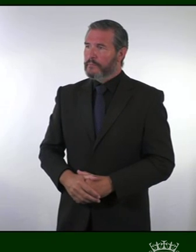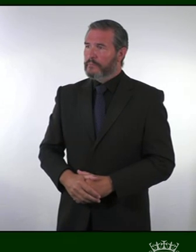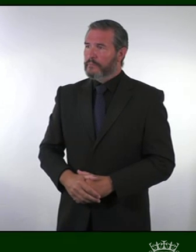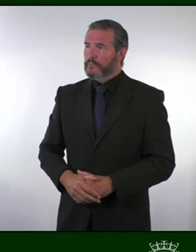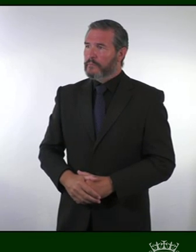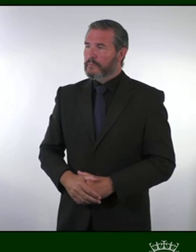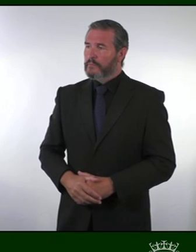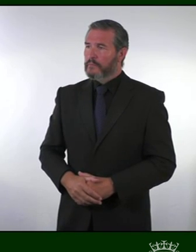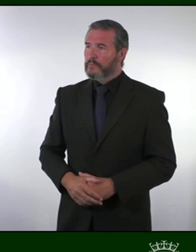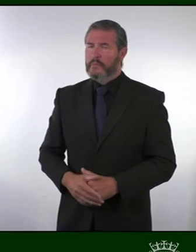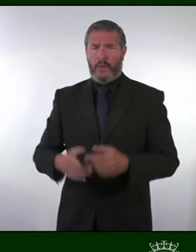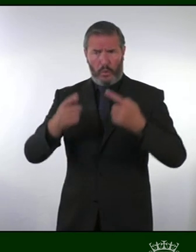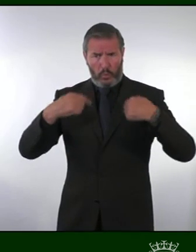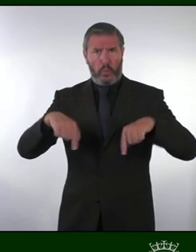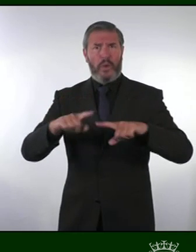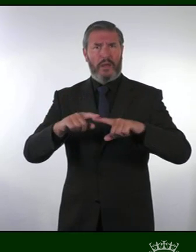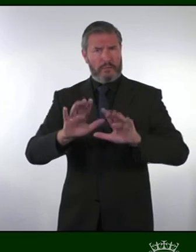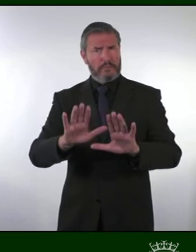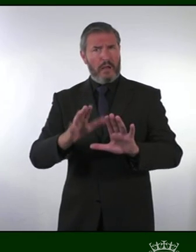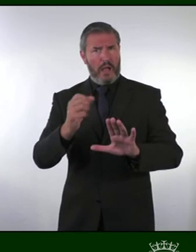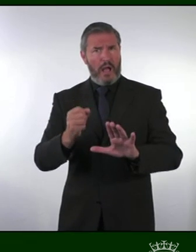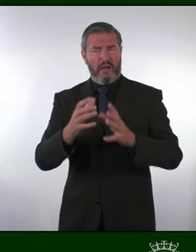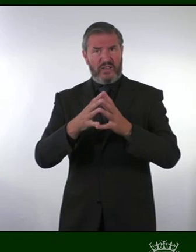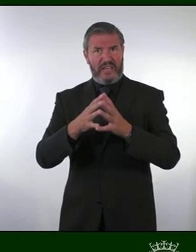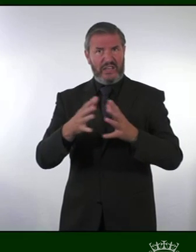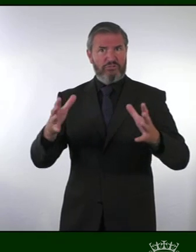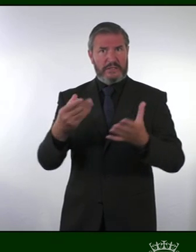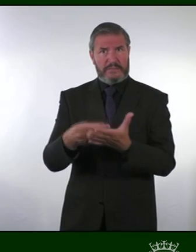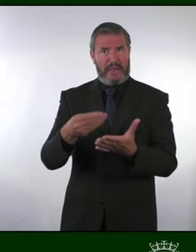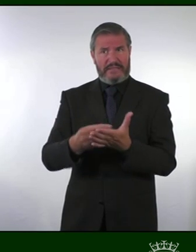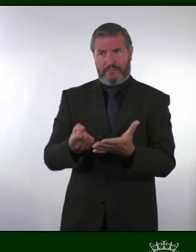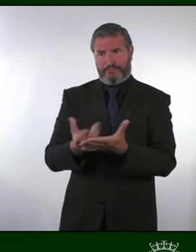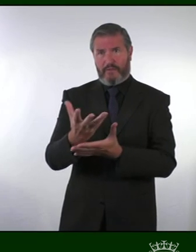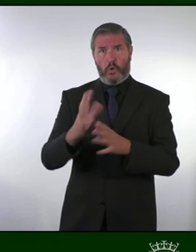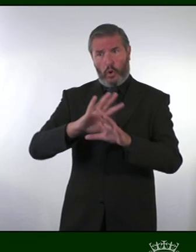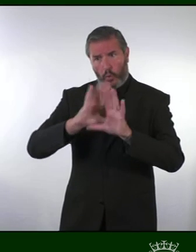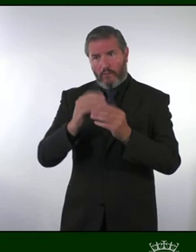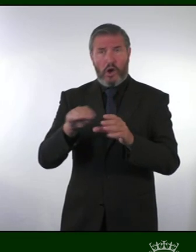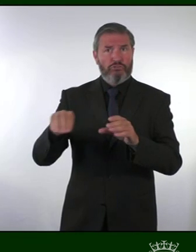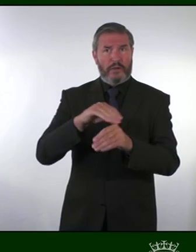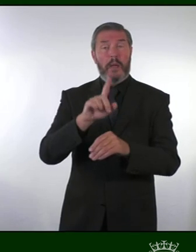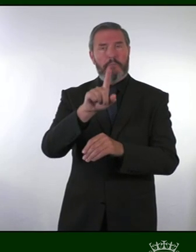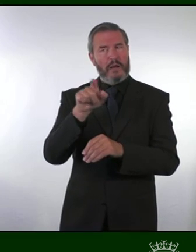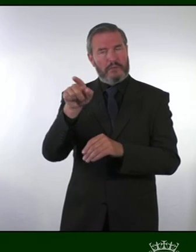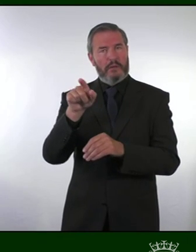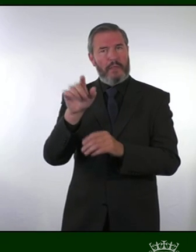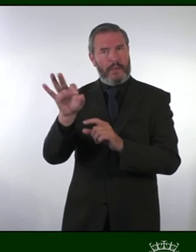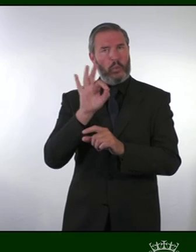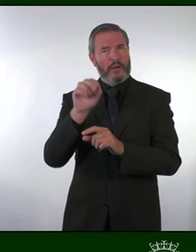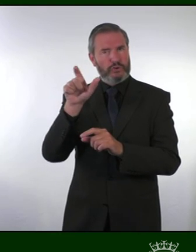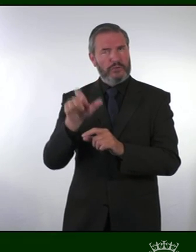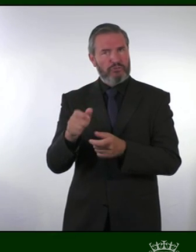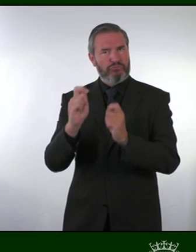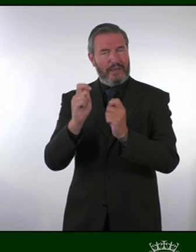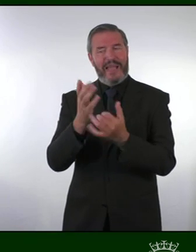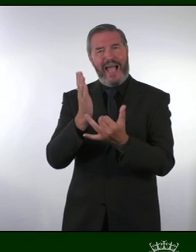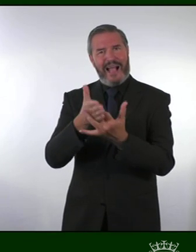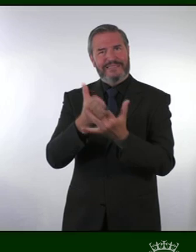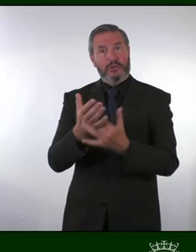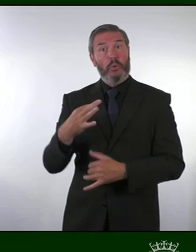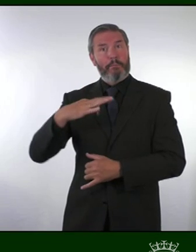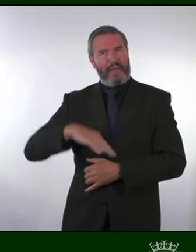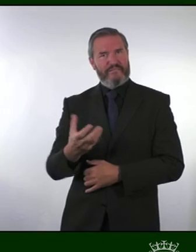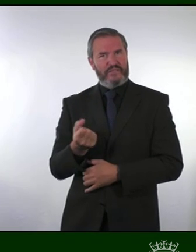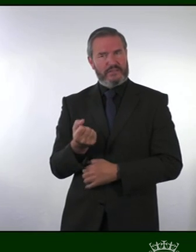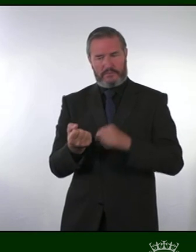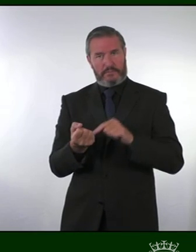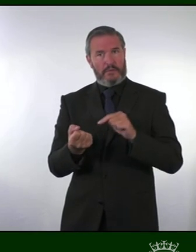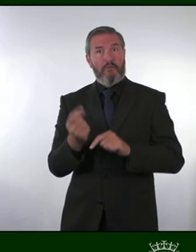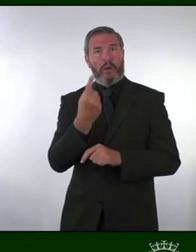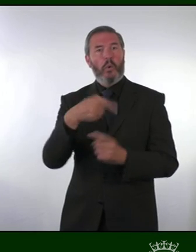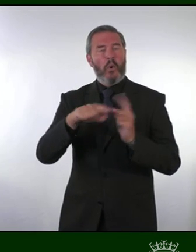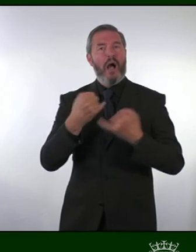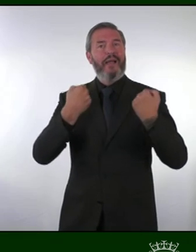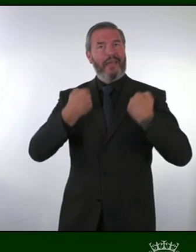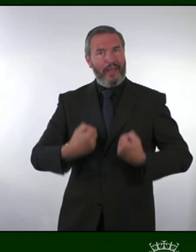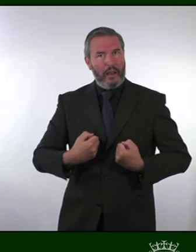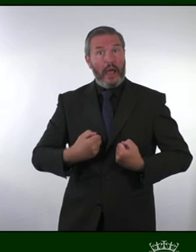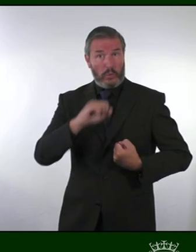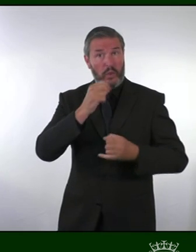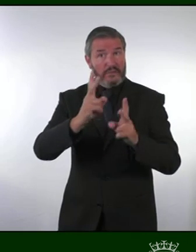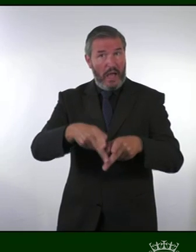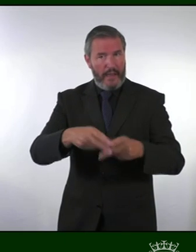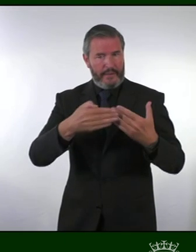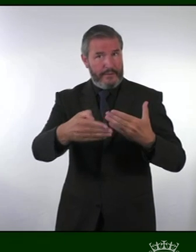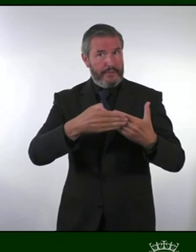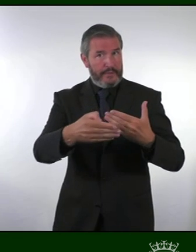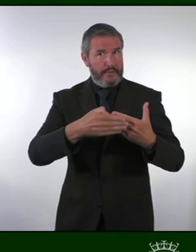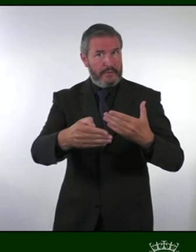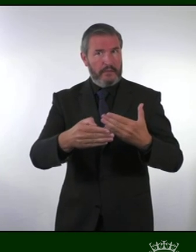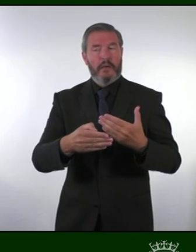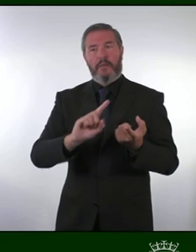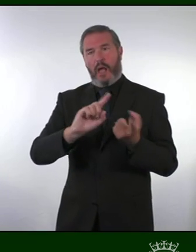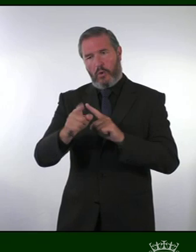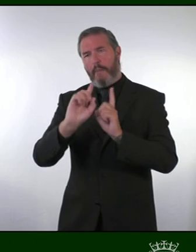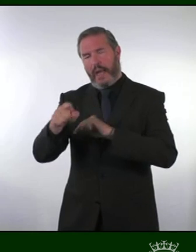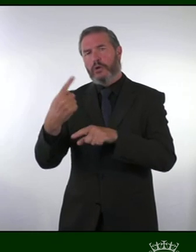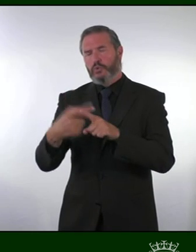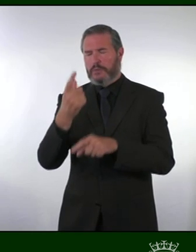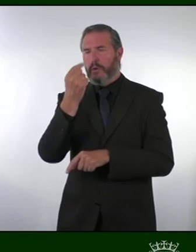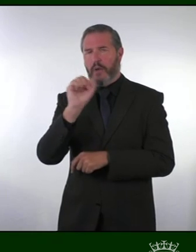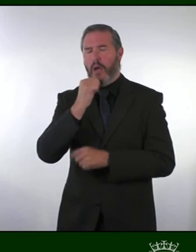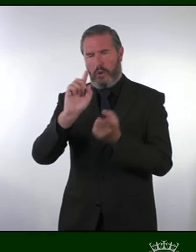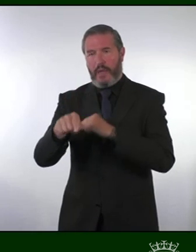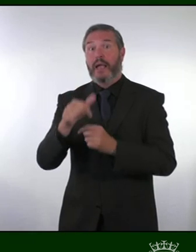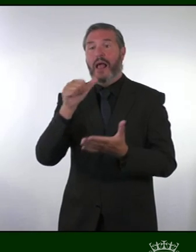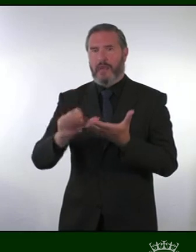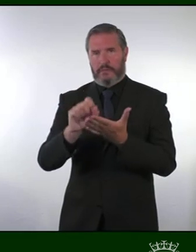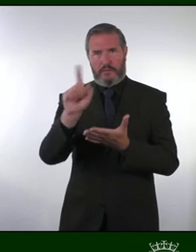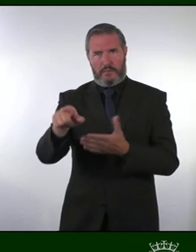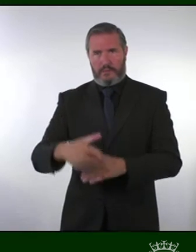We have massively increased our spending on universal credit, but the honourable Lady raises an important point about access to benefits for terminally ill people, and I will undertake, if I may, Mr Speaker, to revert to her as soon as possible by writing.